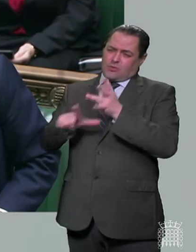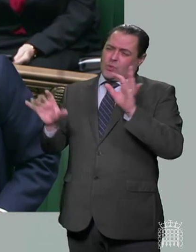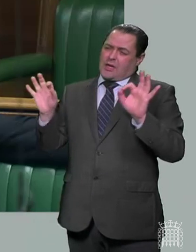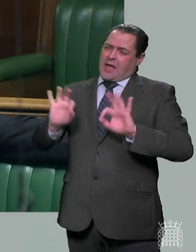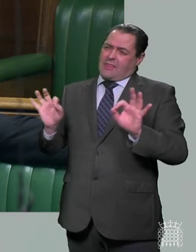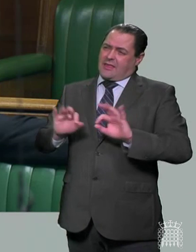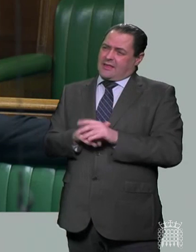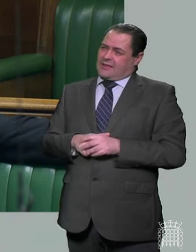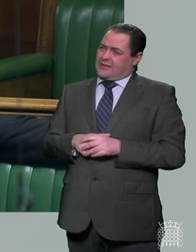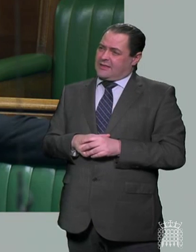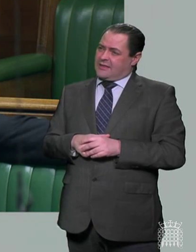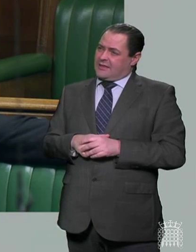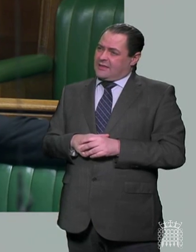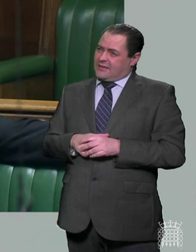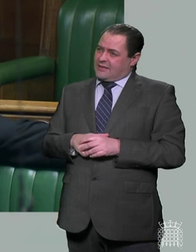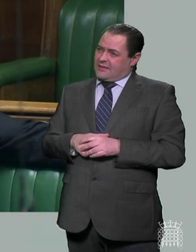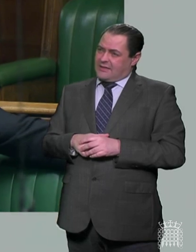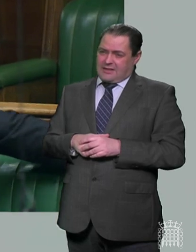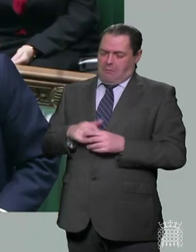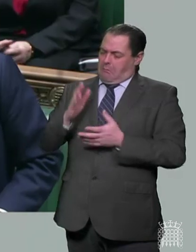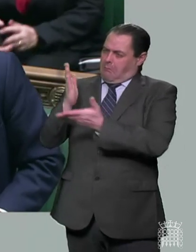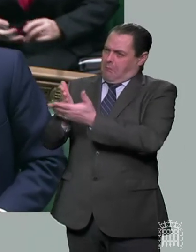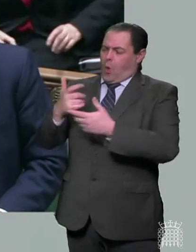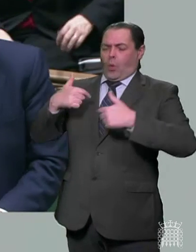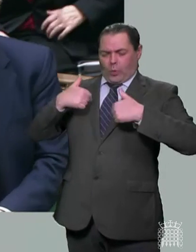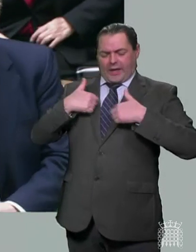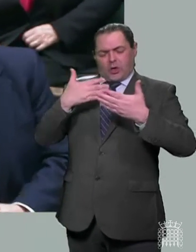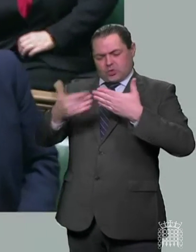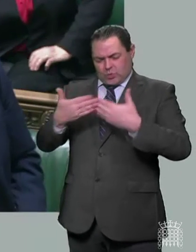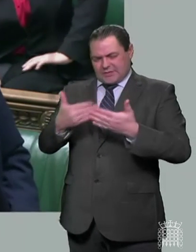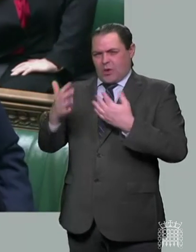We are fixing social care, and they would not even support it.